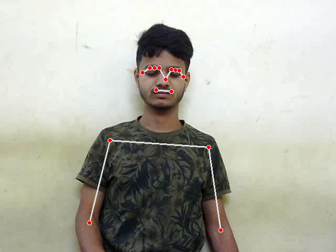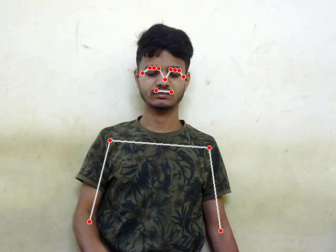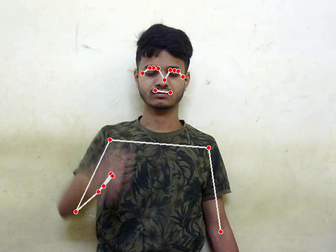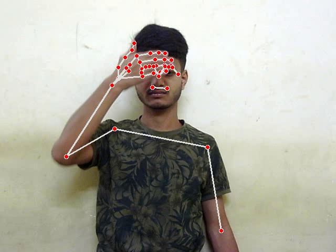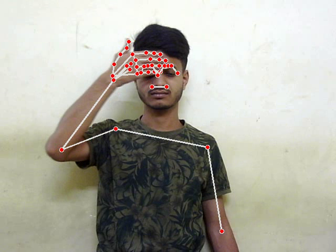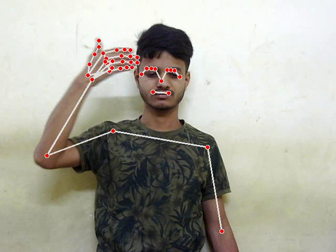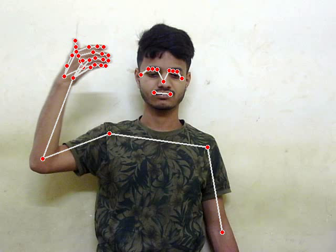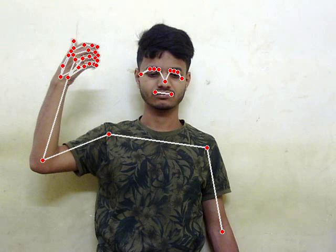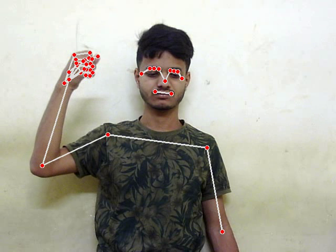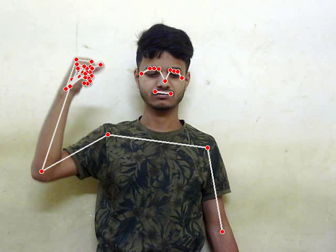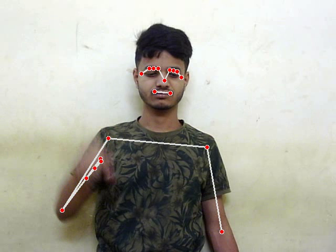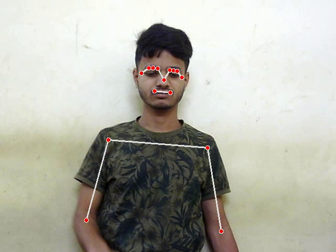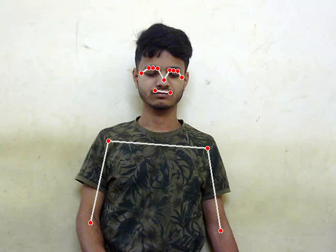forget